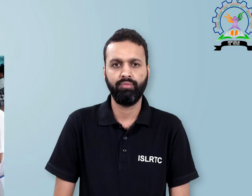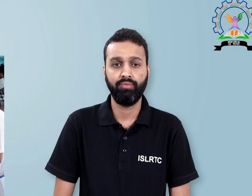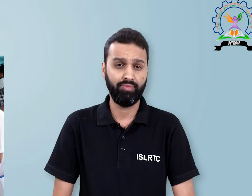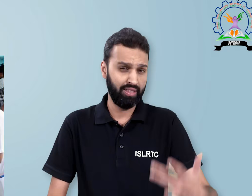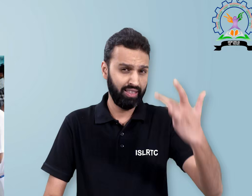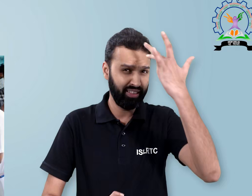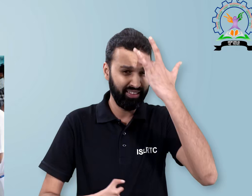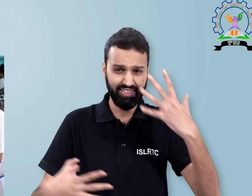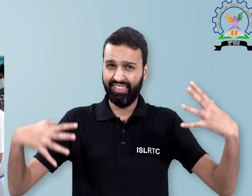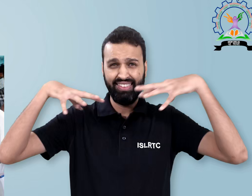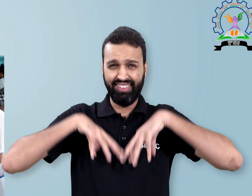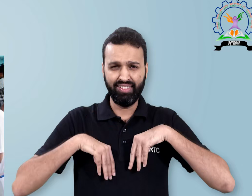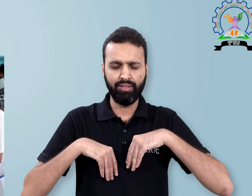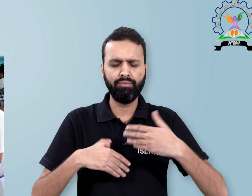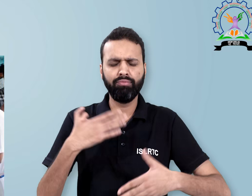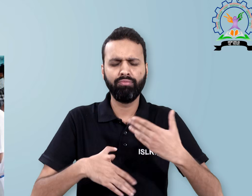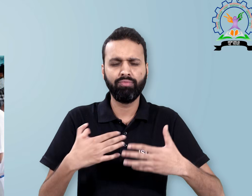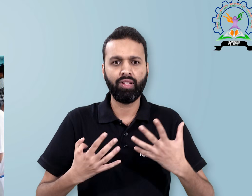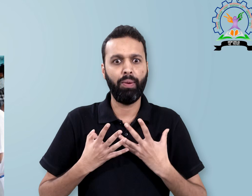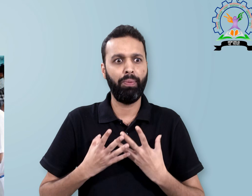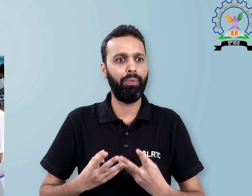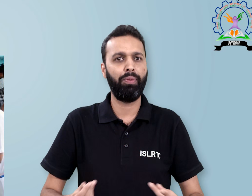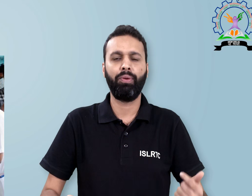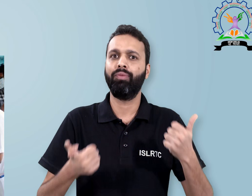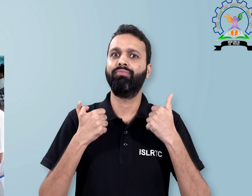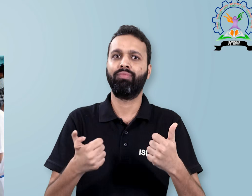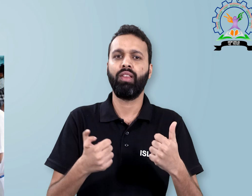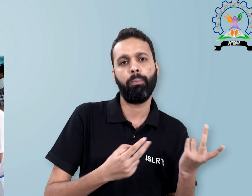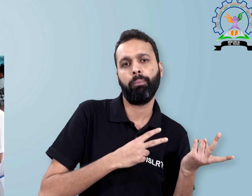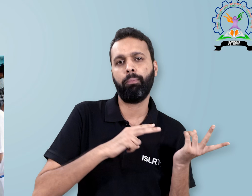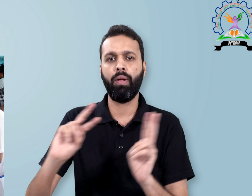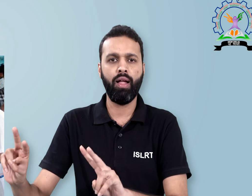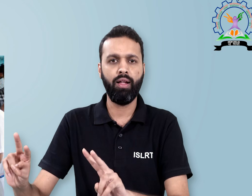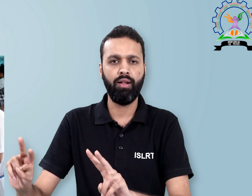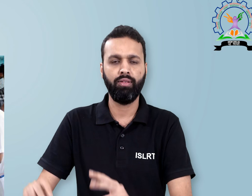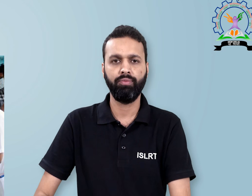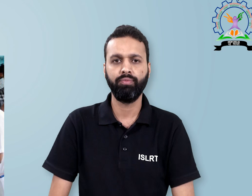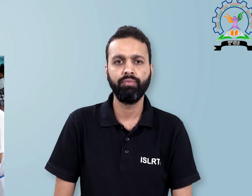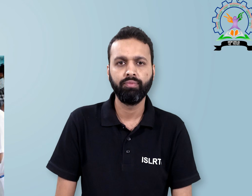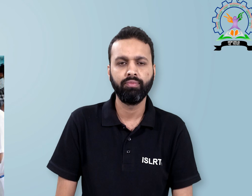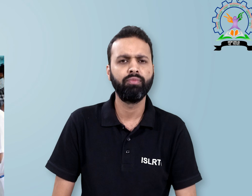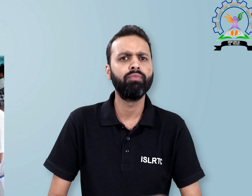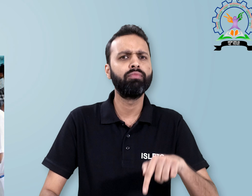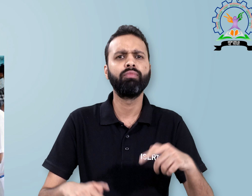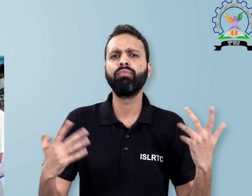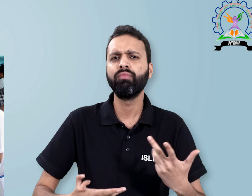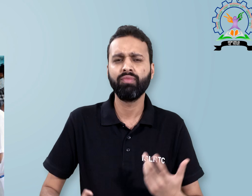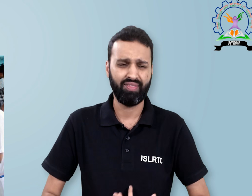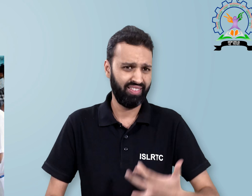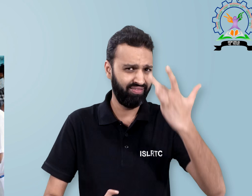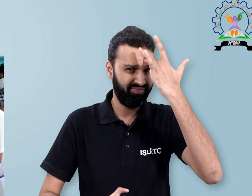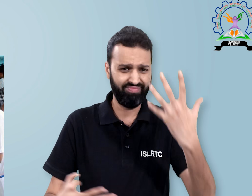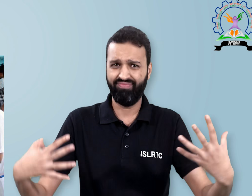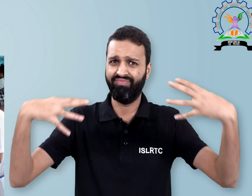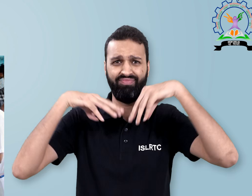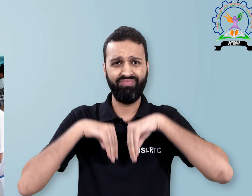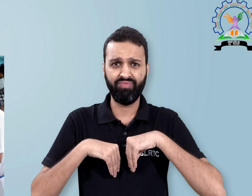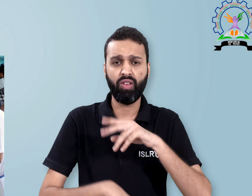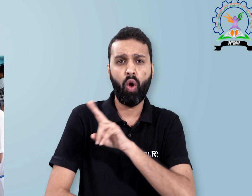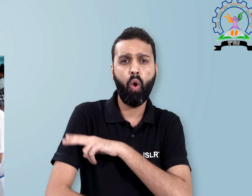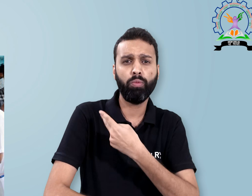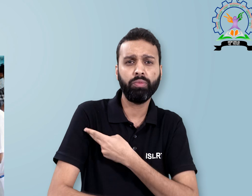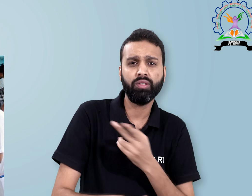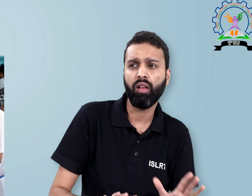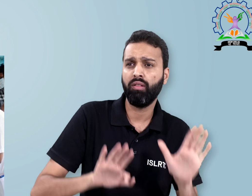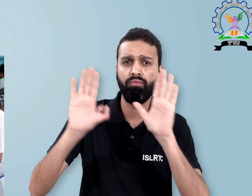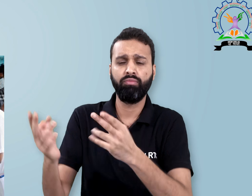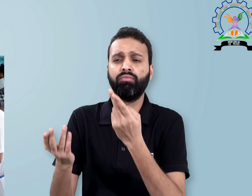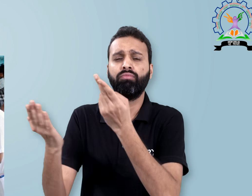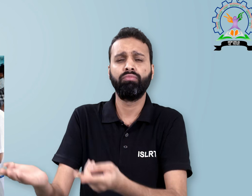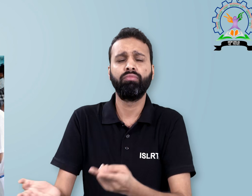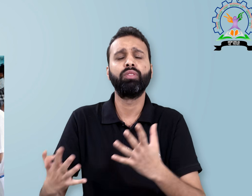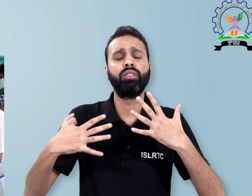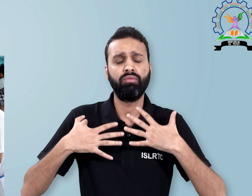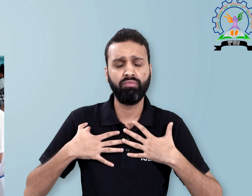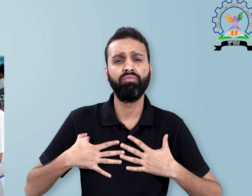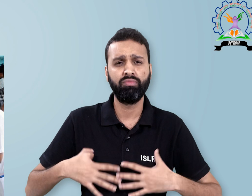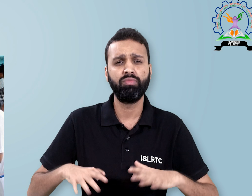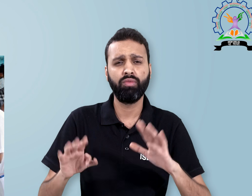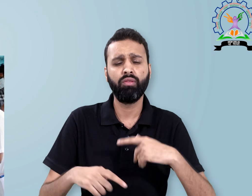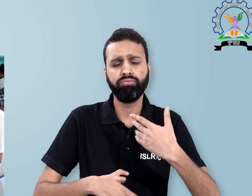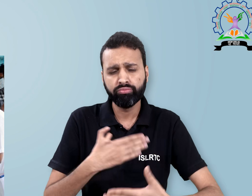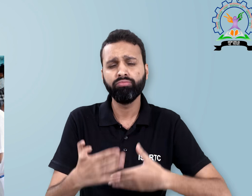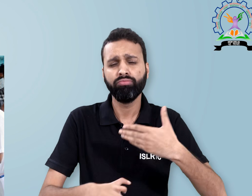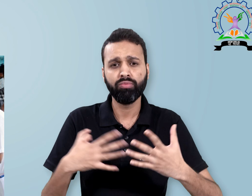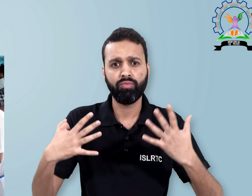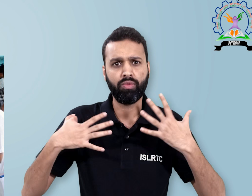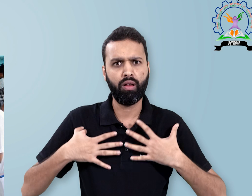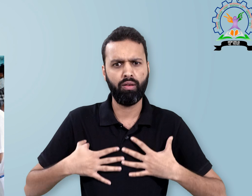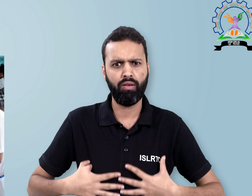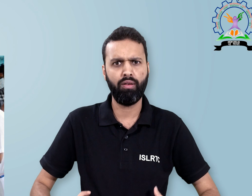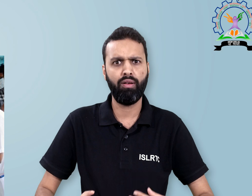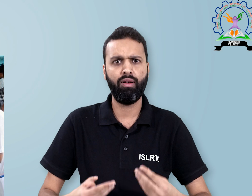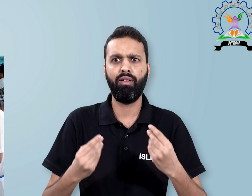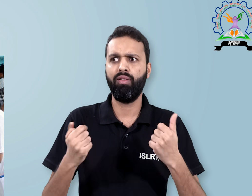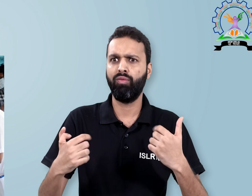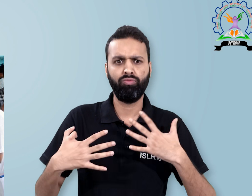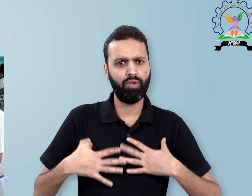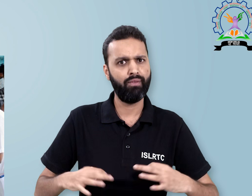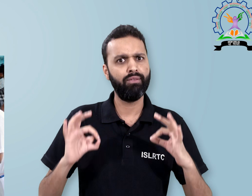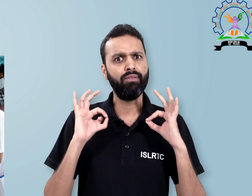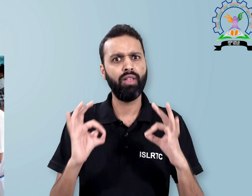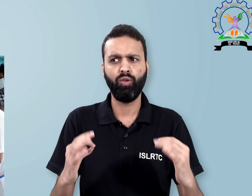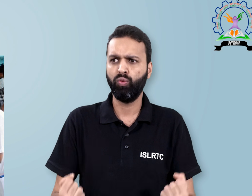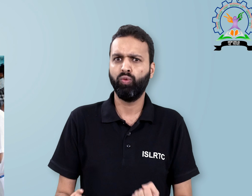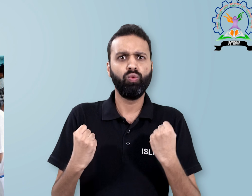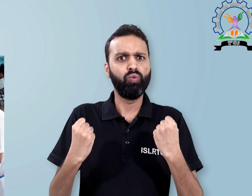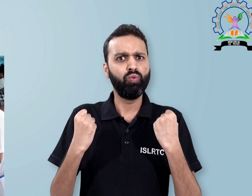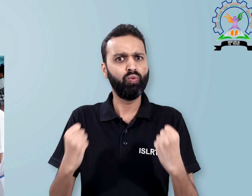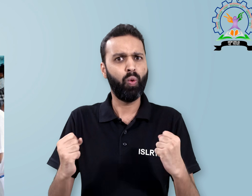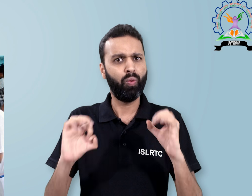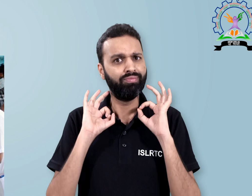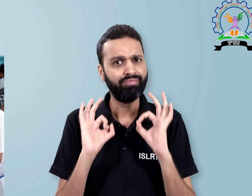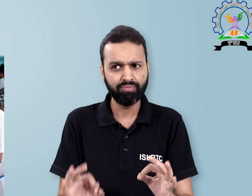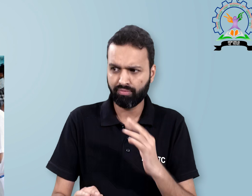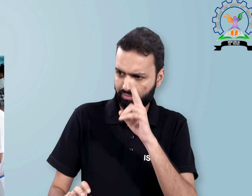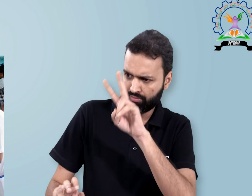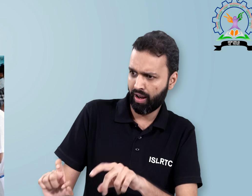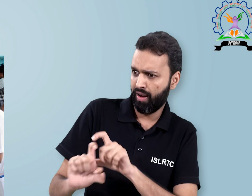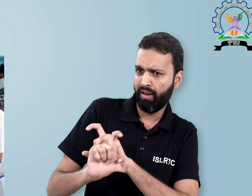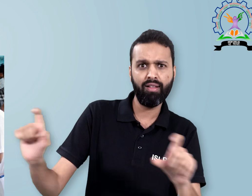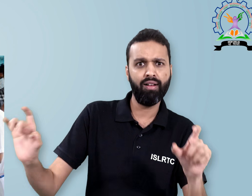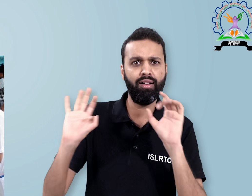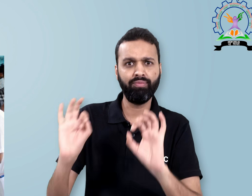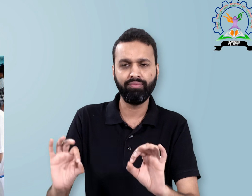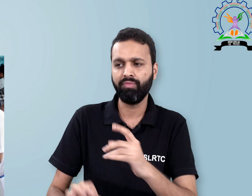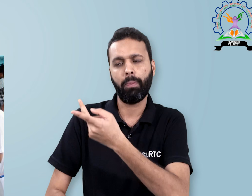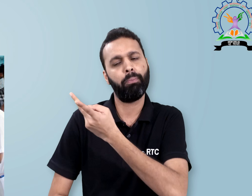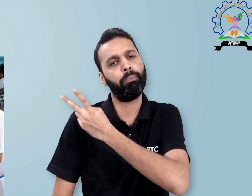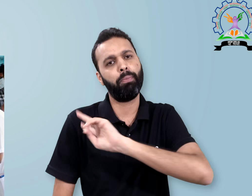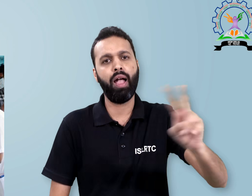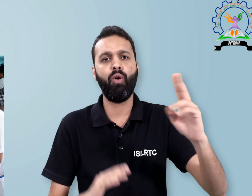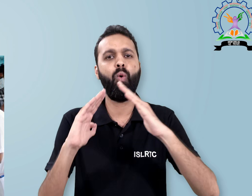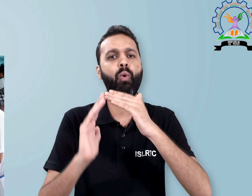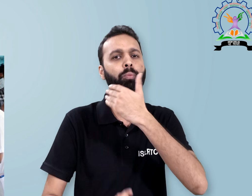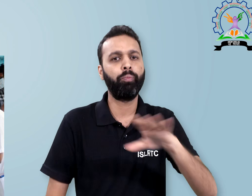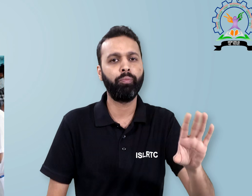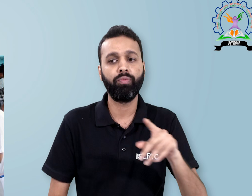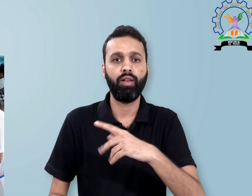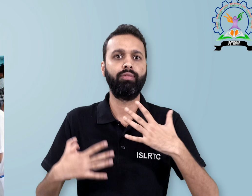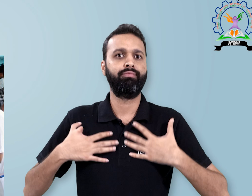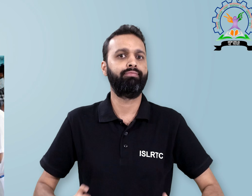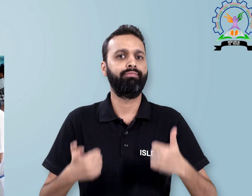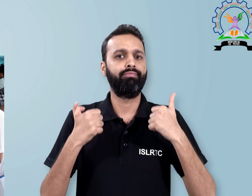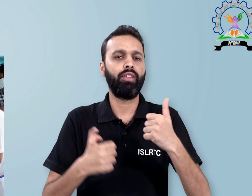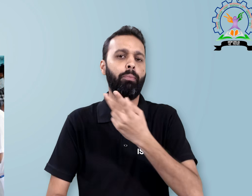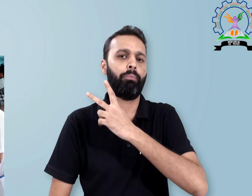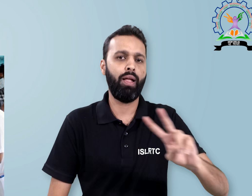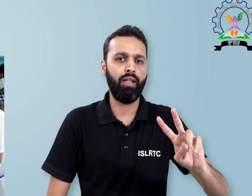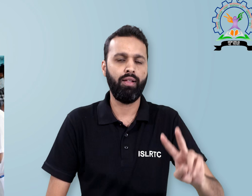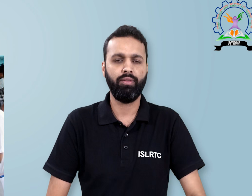Recovery Recovery is the process where a person with any illness or disease becomes well and healthy again after medical treatment.